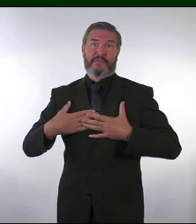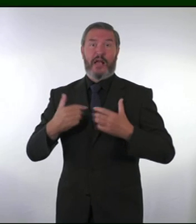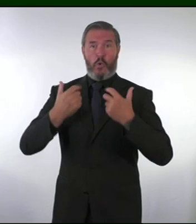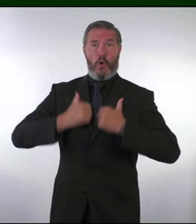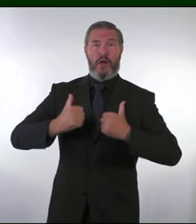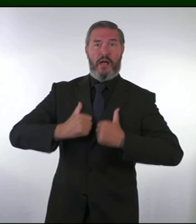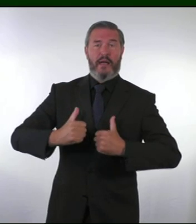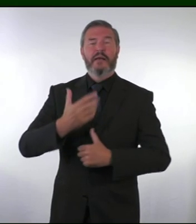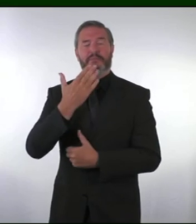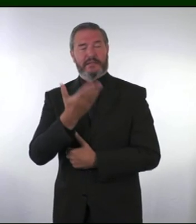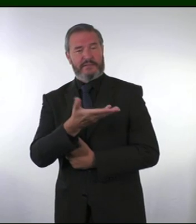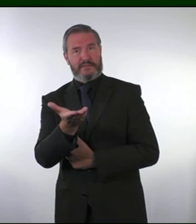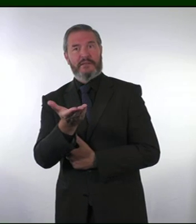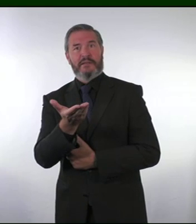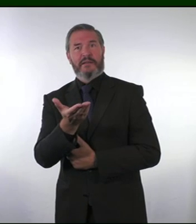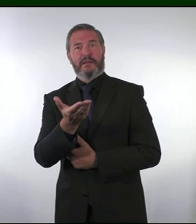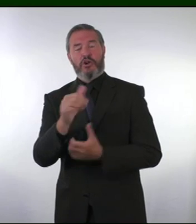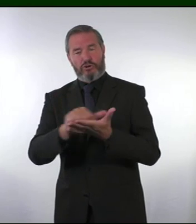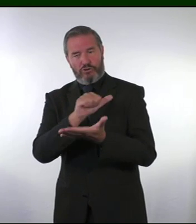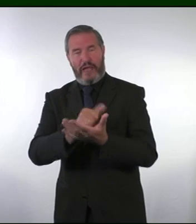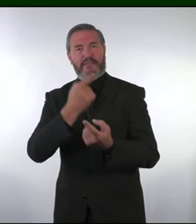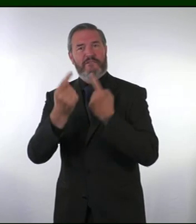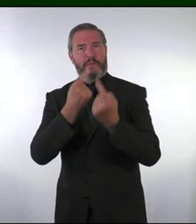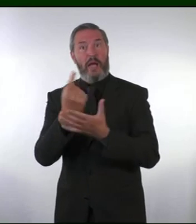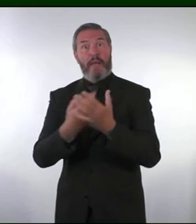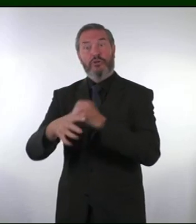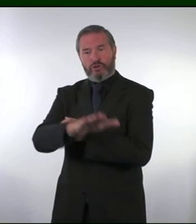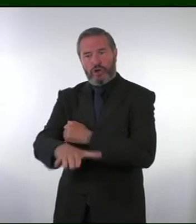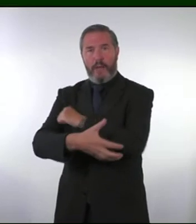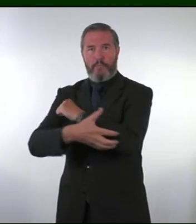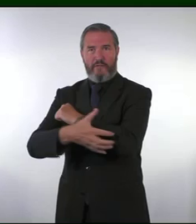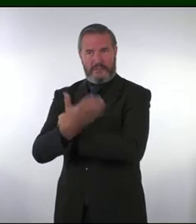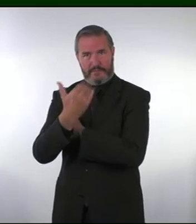Will the Prime Minister do the decent thing and correct the record in relation to child poverty?